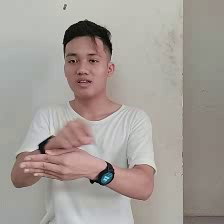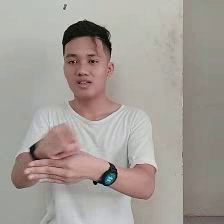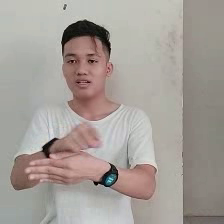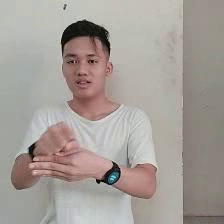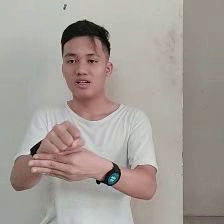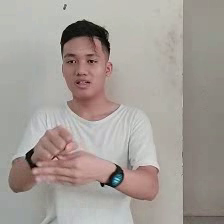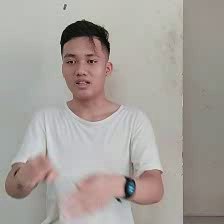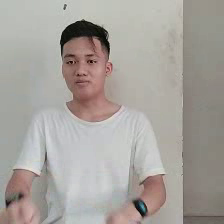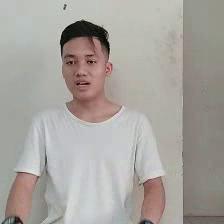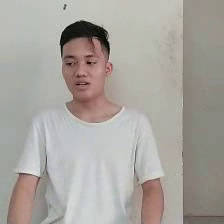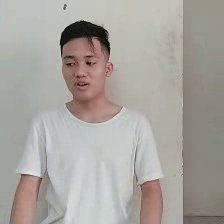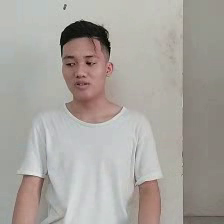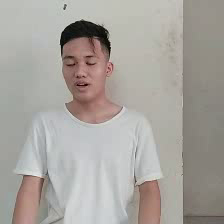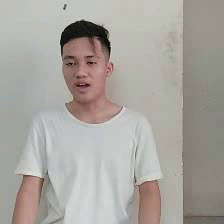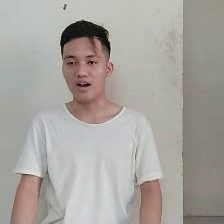Tập luyện